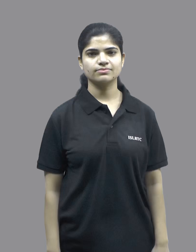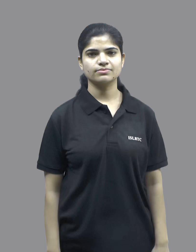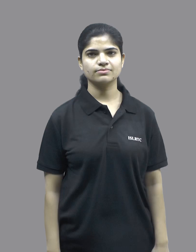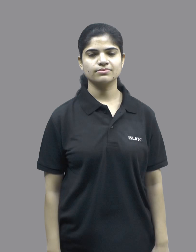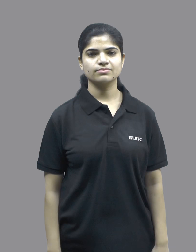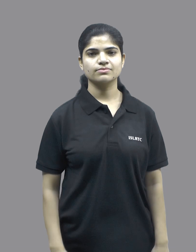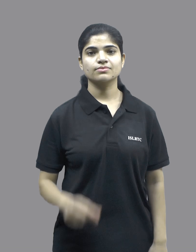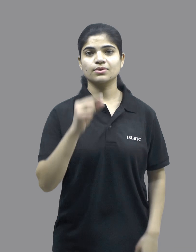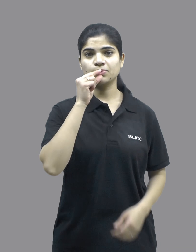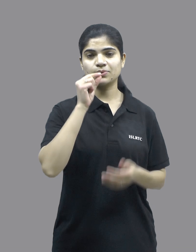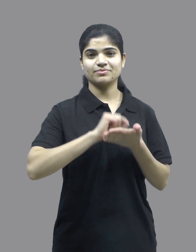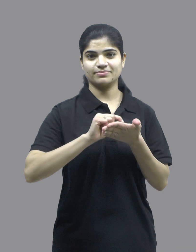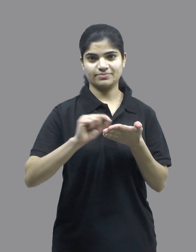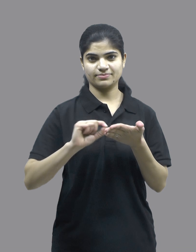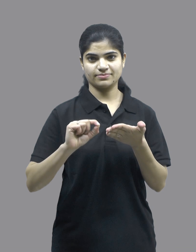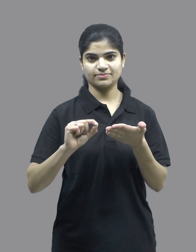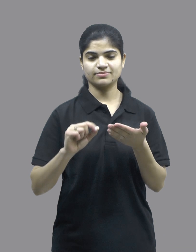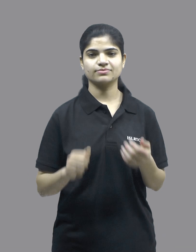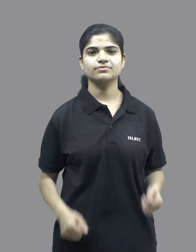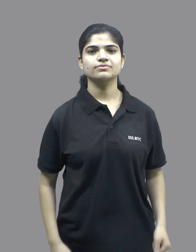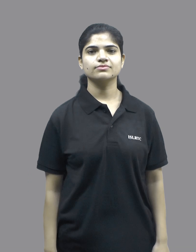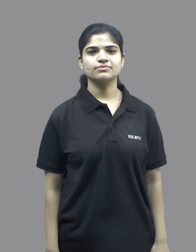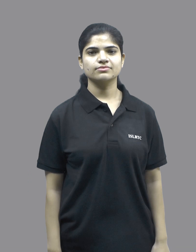Pen